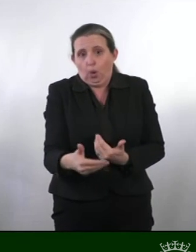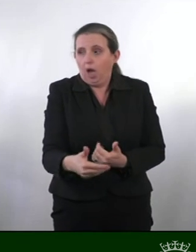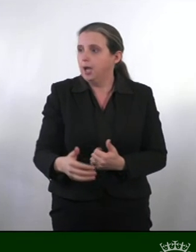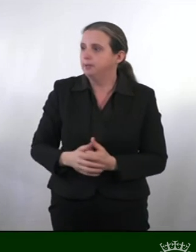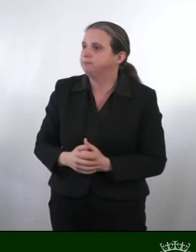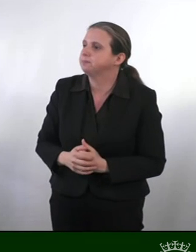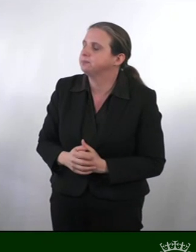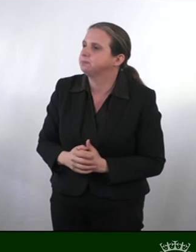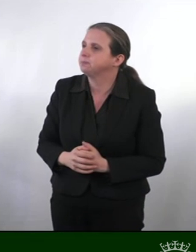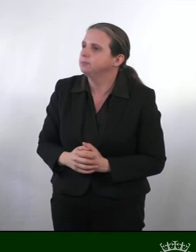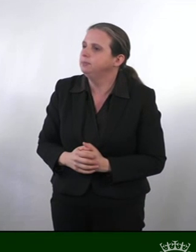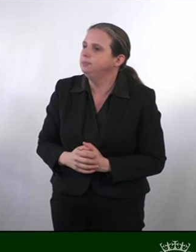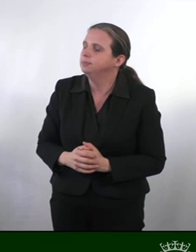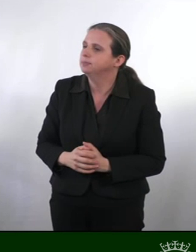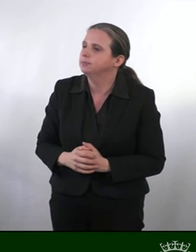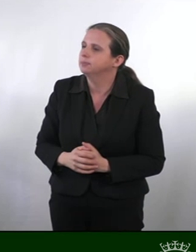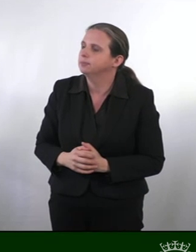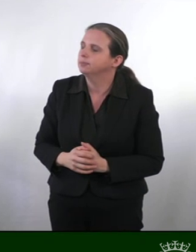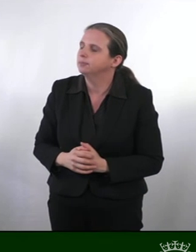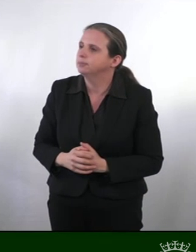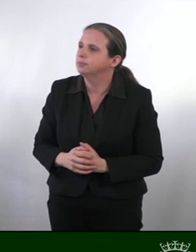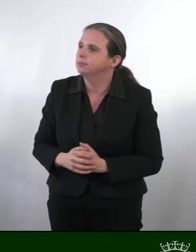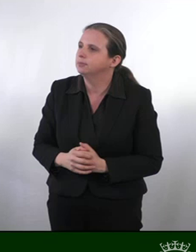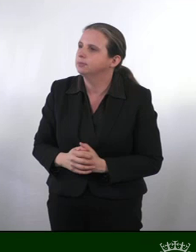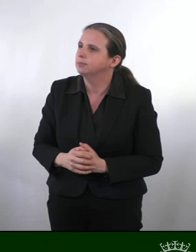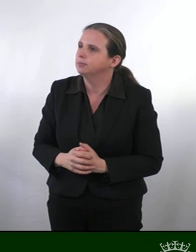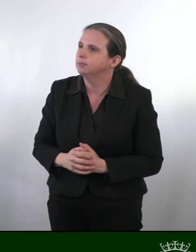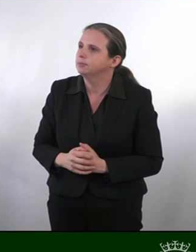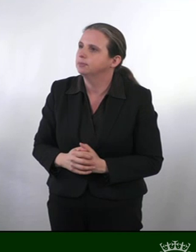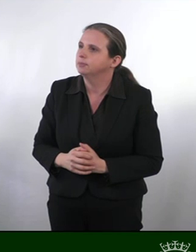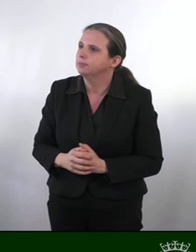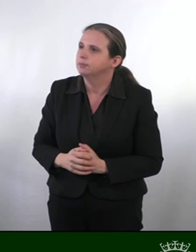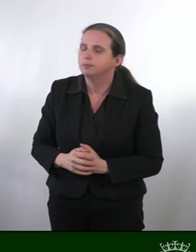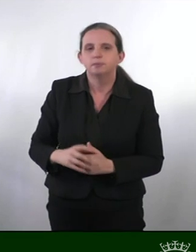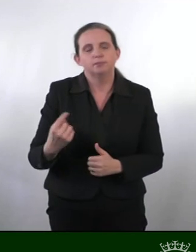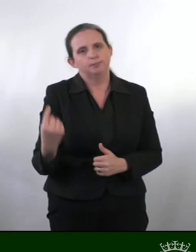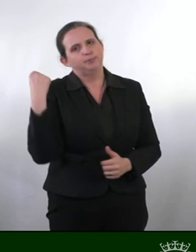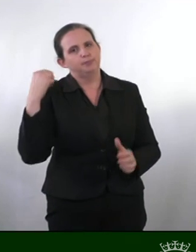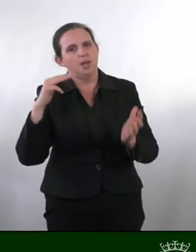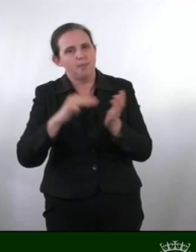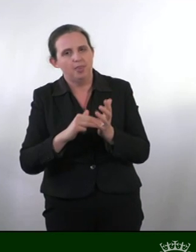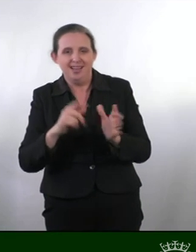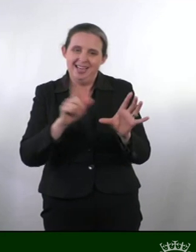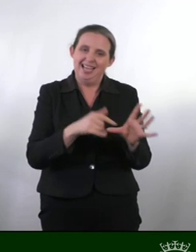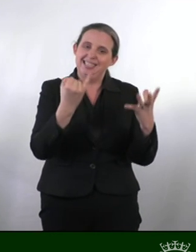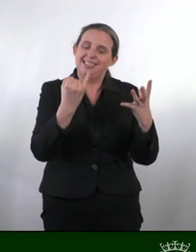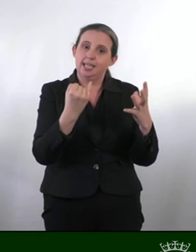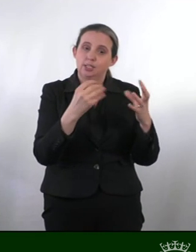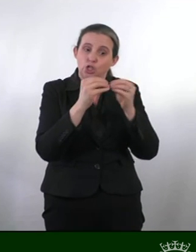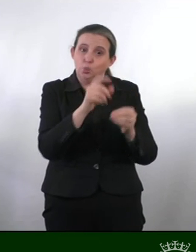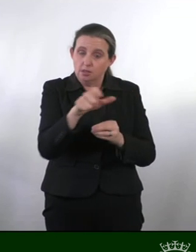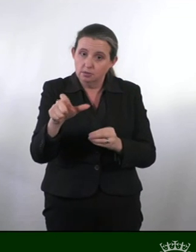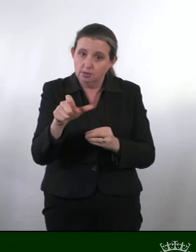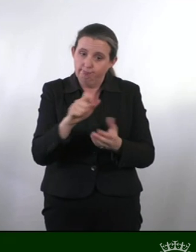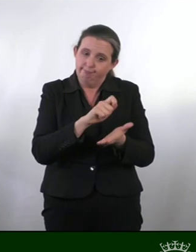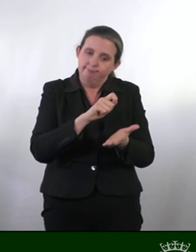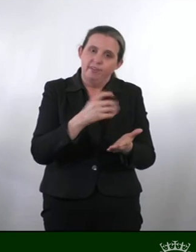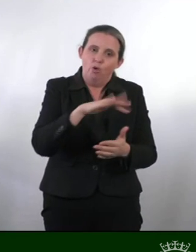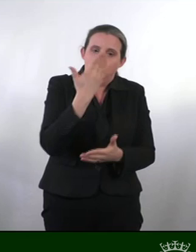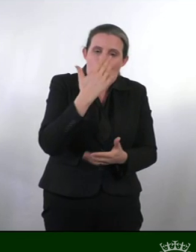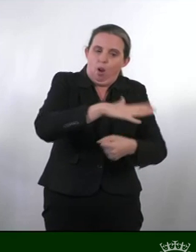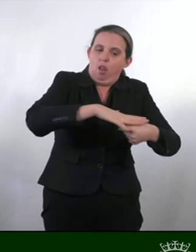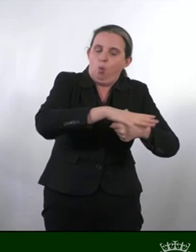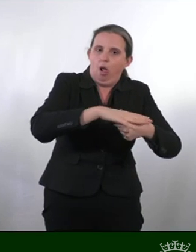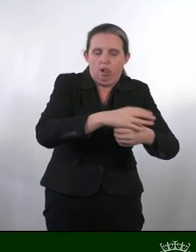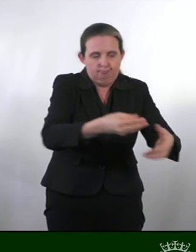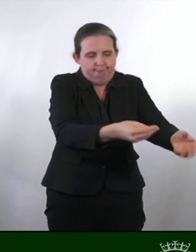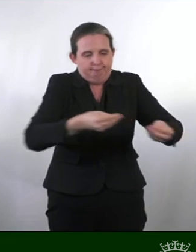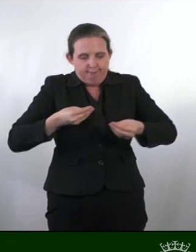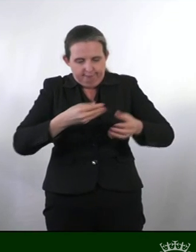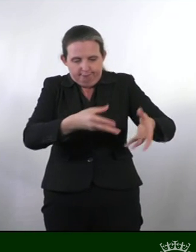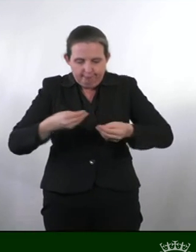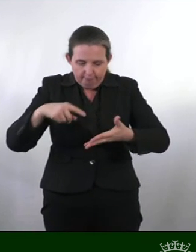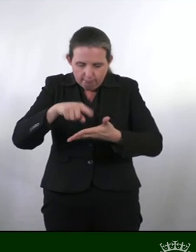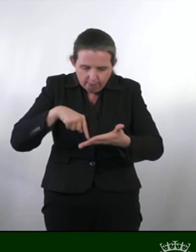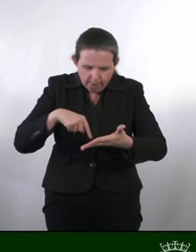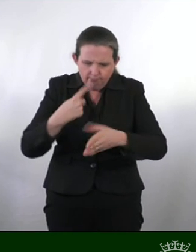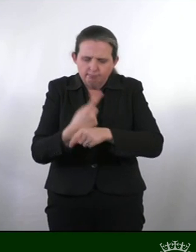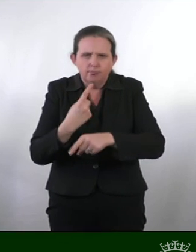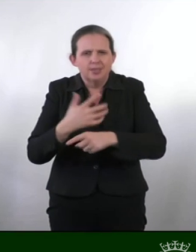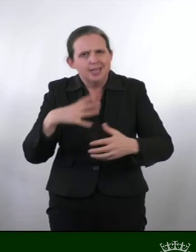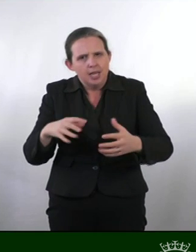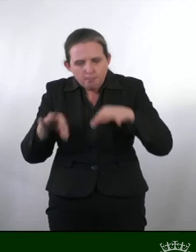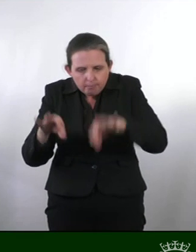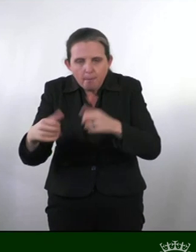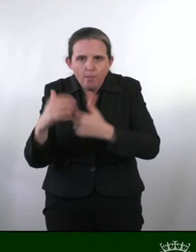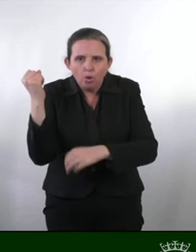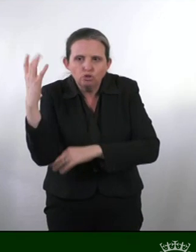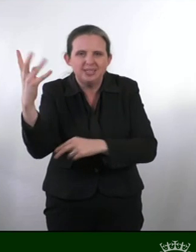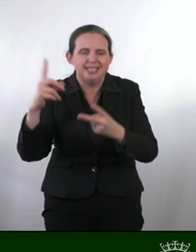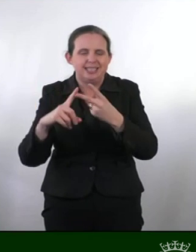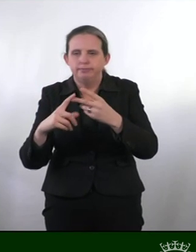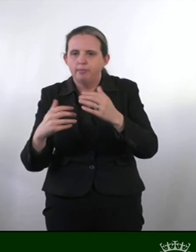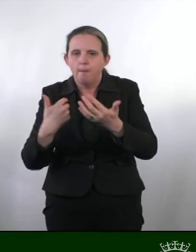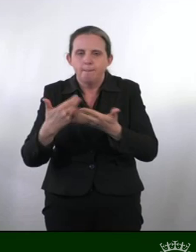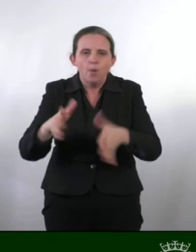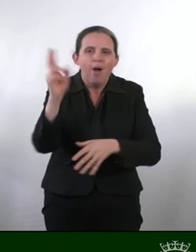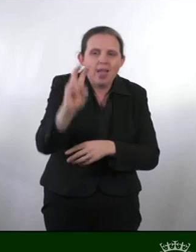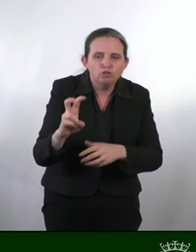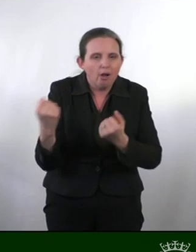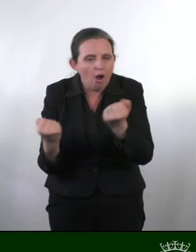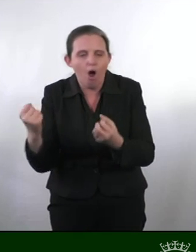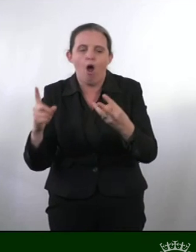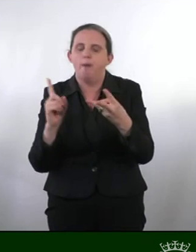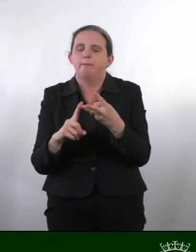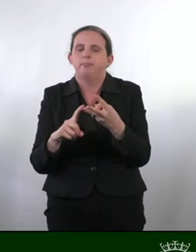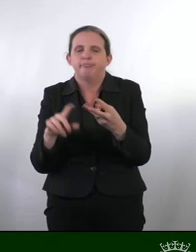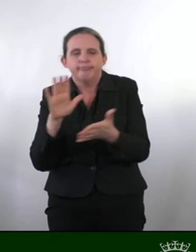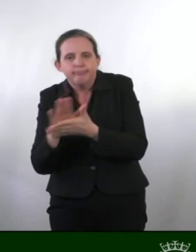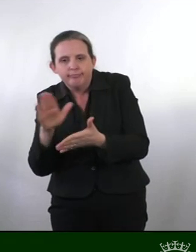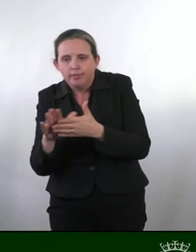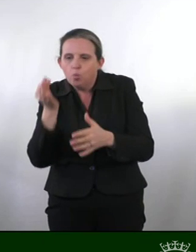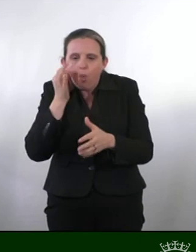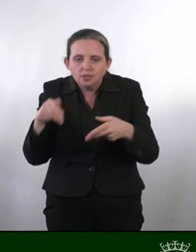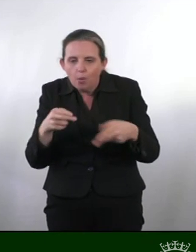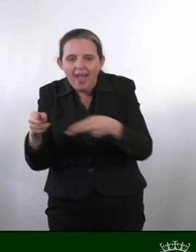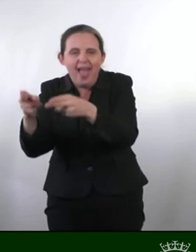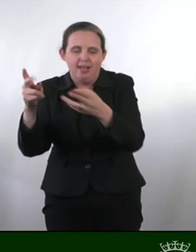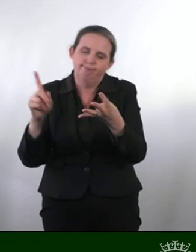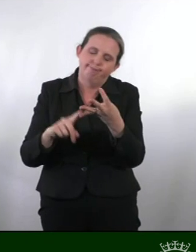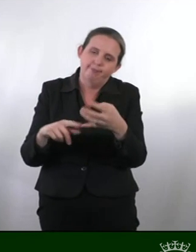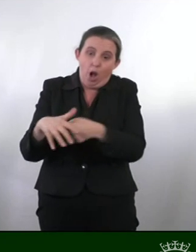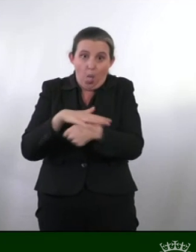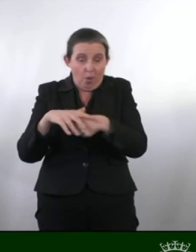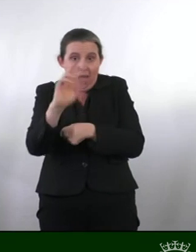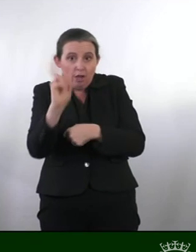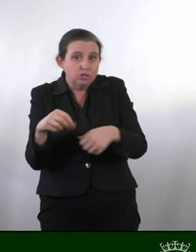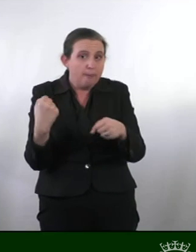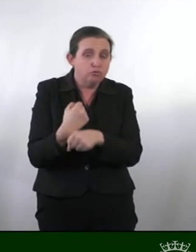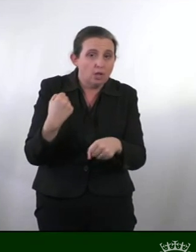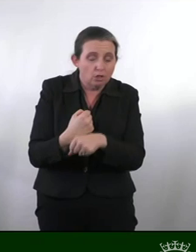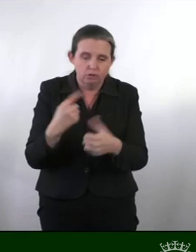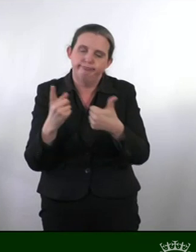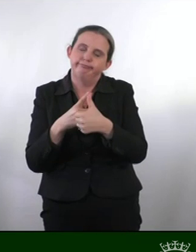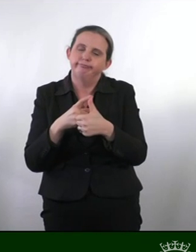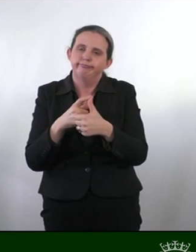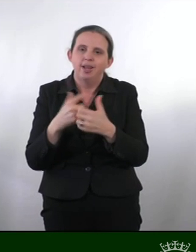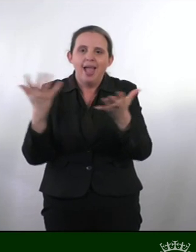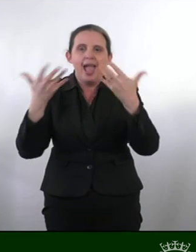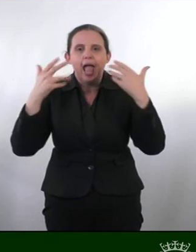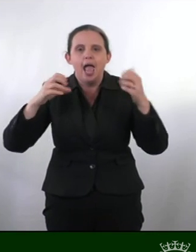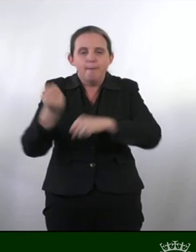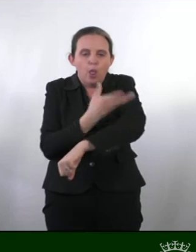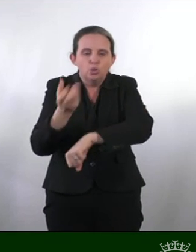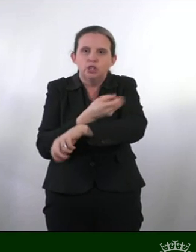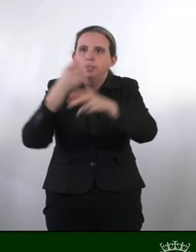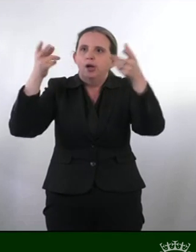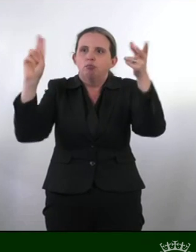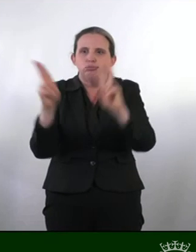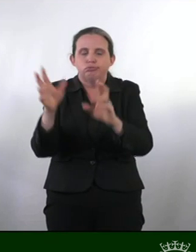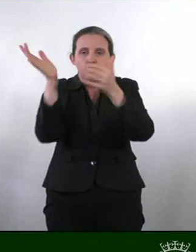Last month, year 6 students at the Edward Peake Church of England Middle School in Biggleswade wrote to me about the impact of lockdown and their ideas for promoting a healthier planet, which include encouraging people not to put waste into the sea; planting more trees; building more electric cars; making more nature reserves; cleaning up the waterways; encouraging more local electricity production, and reducing air pollution so children can see the stars.